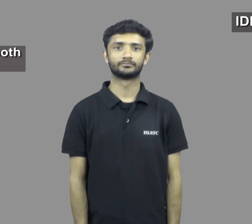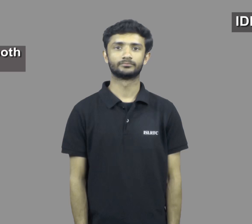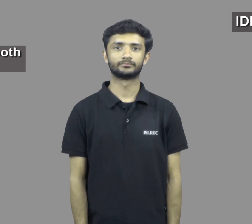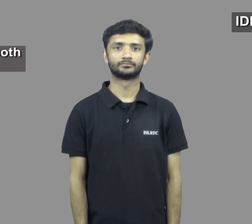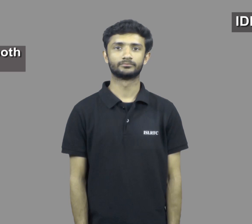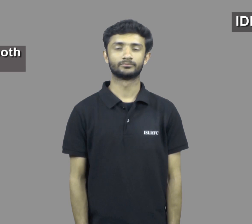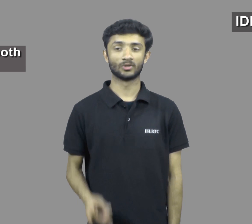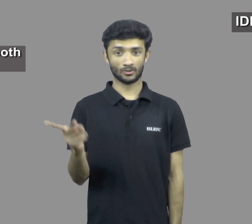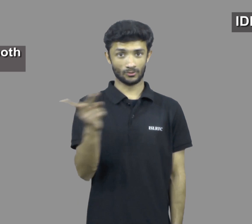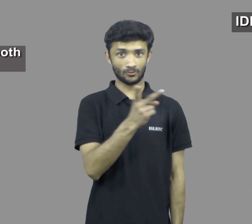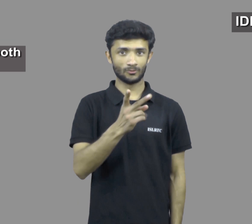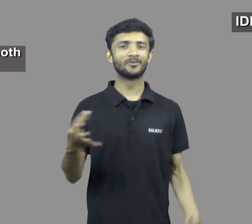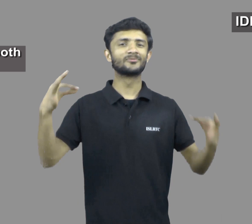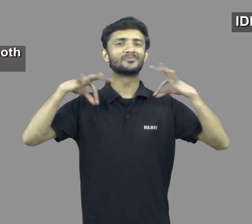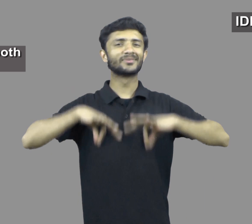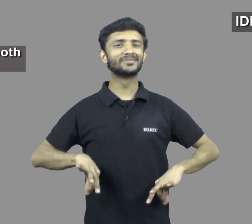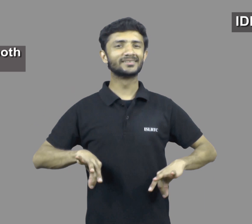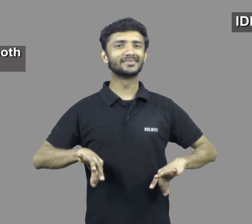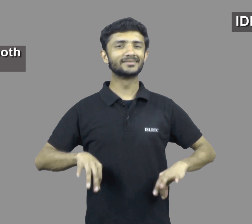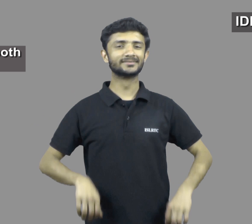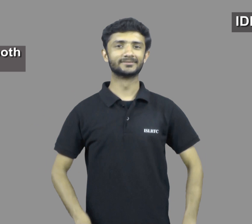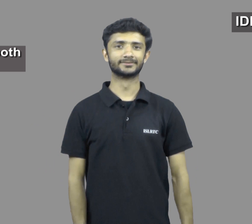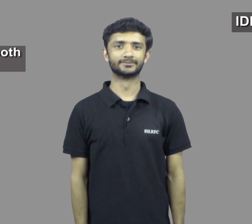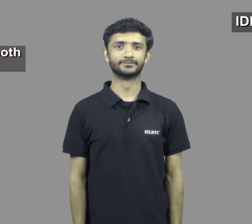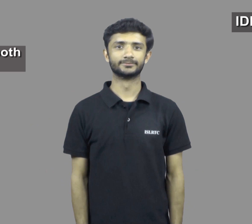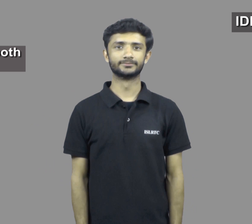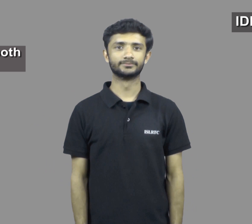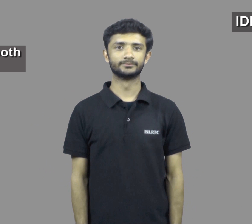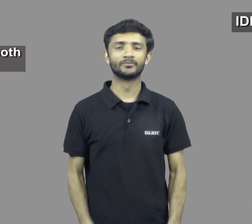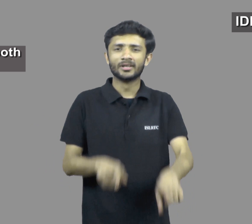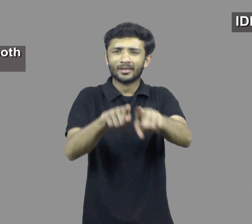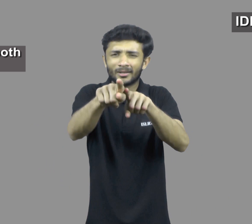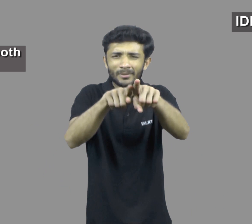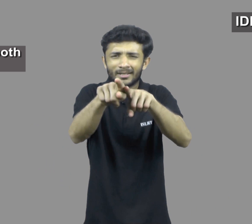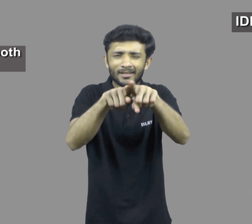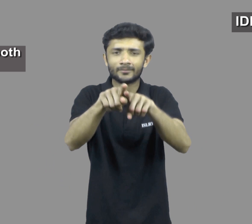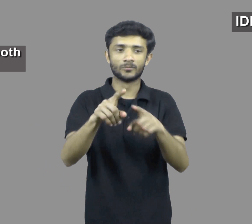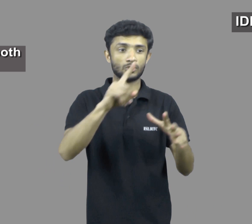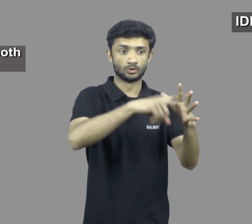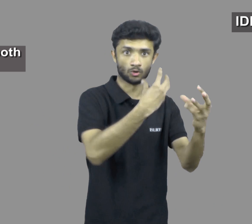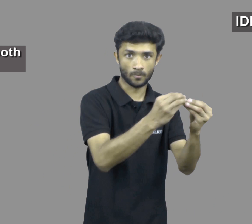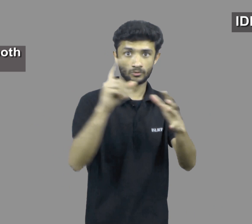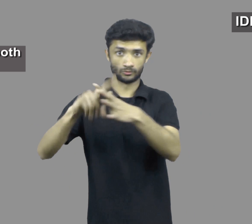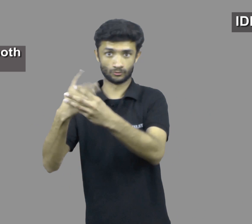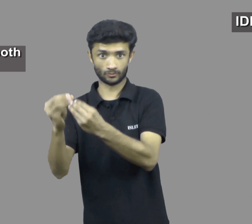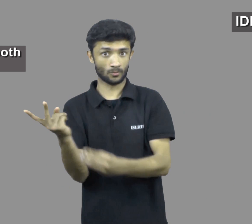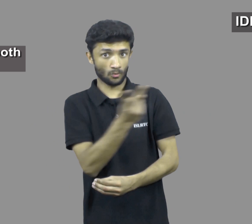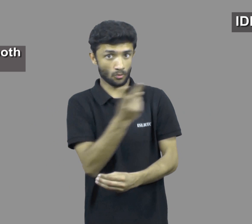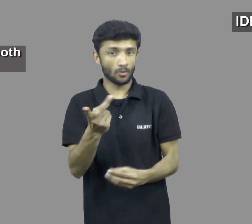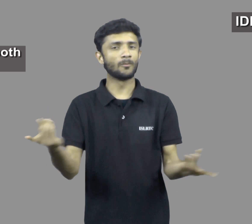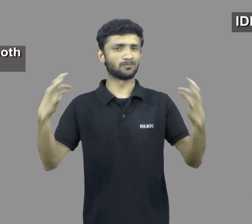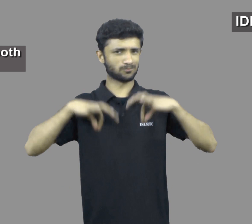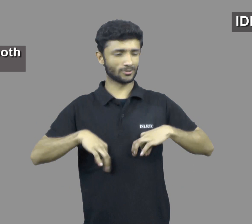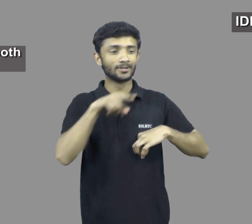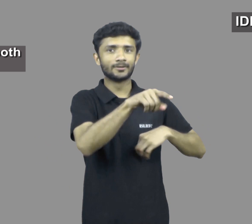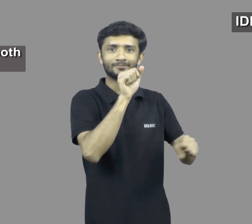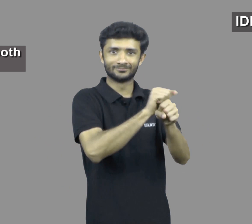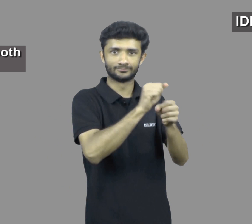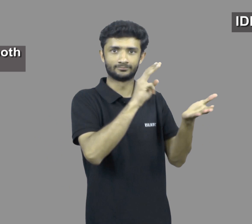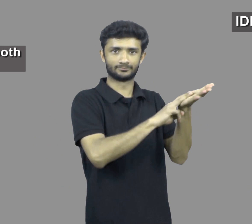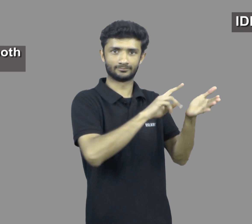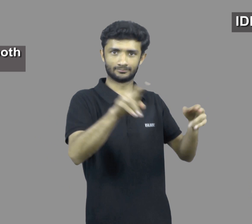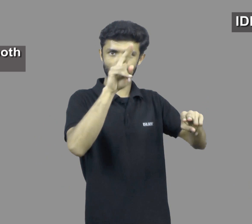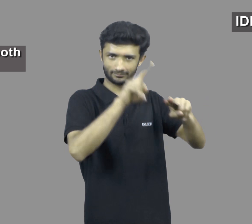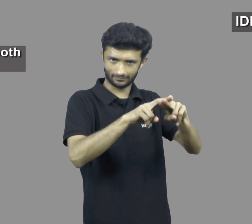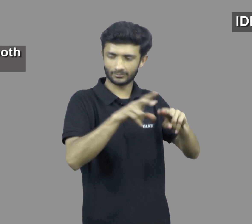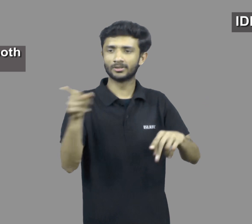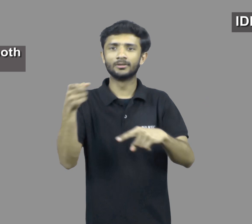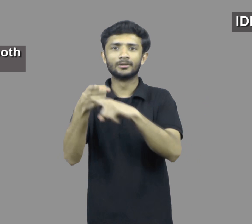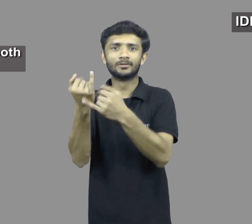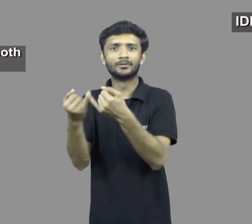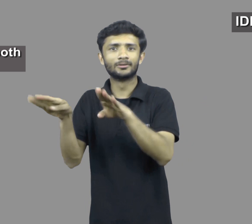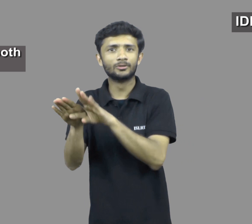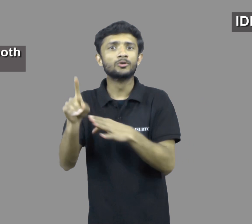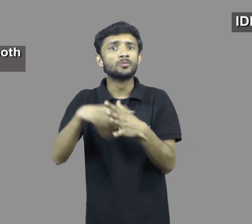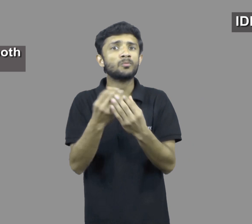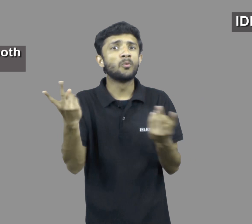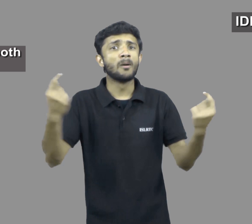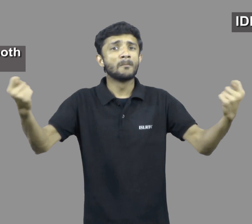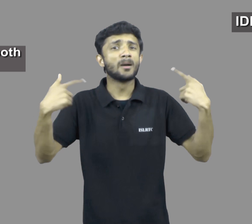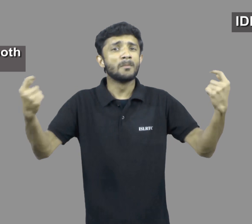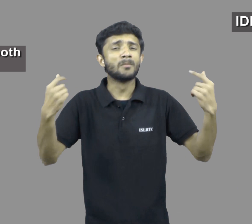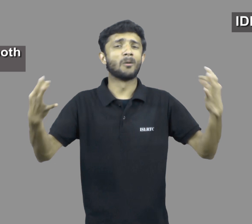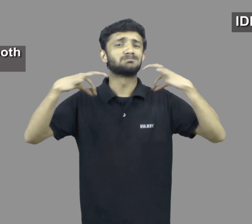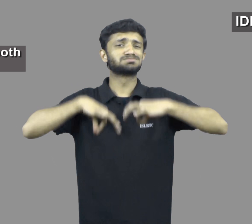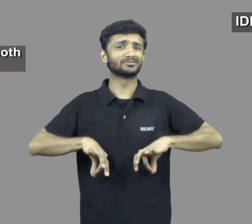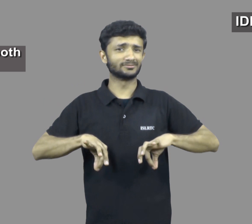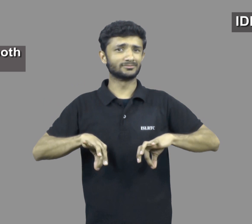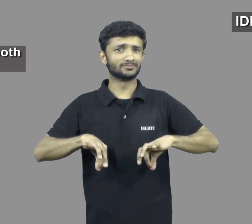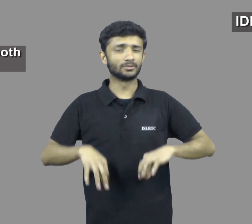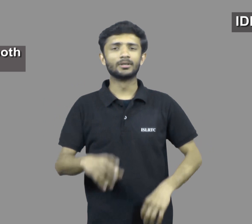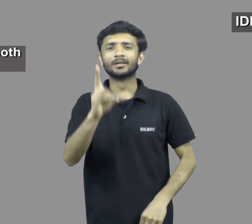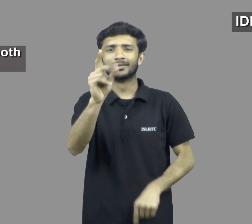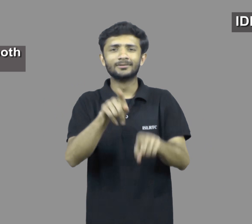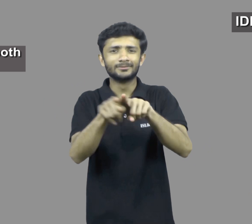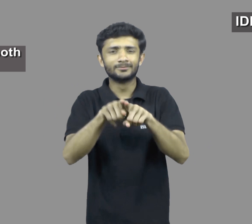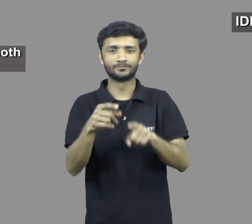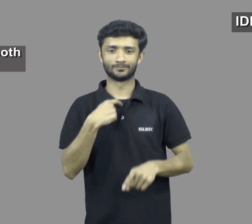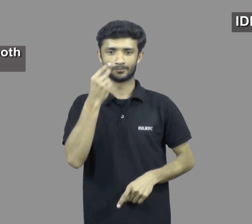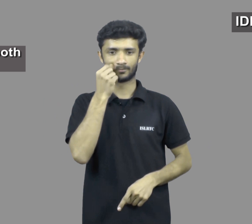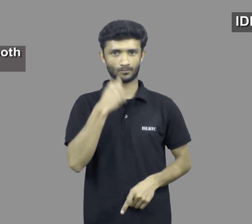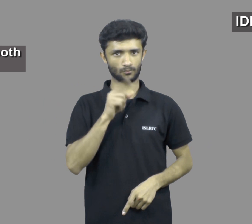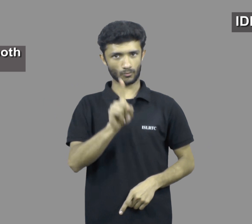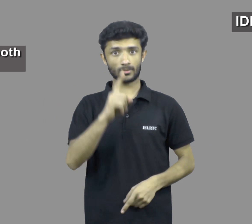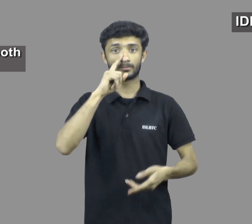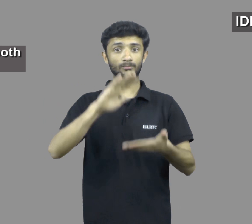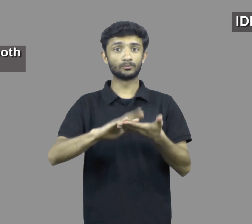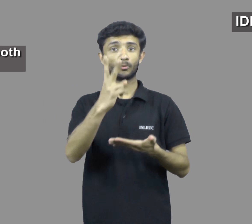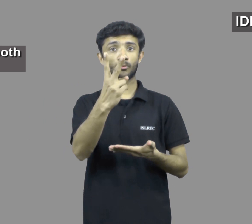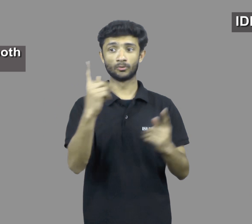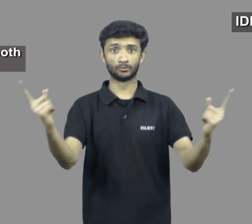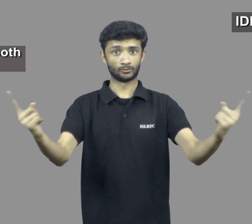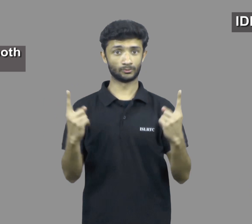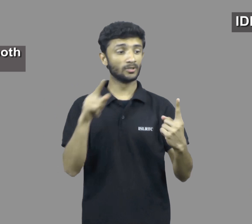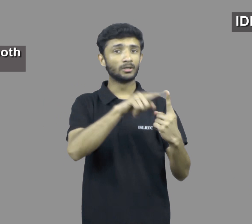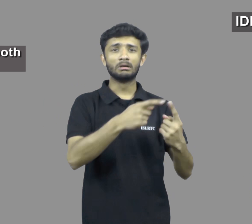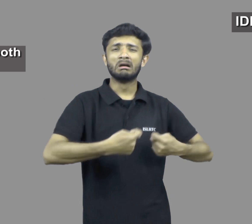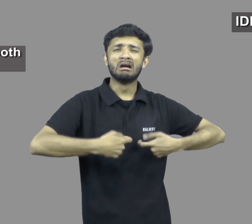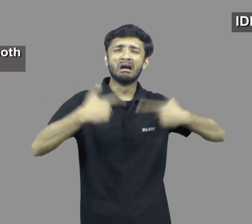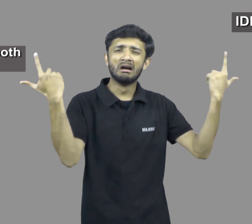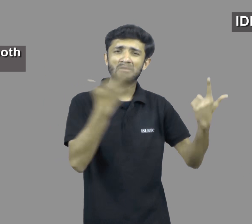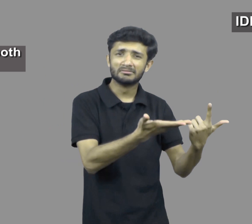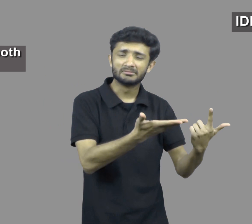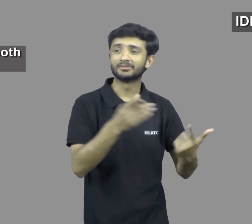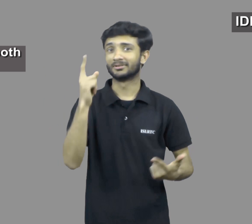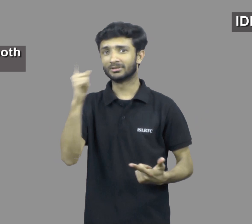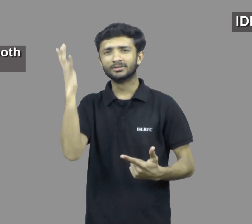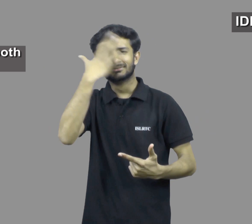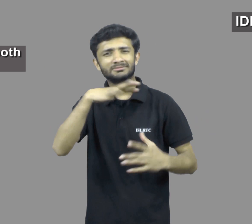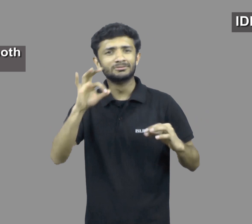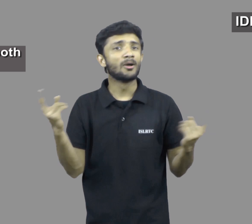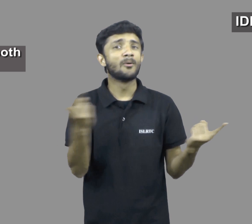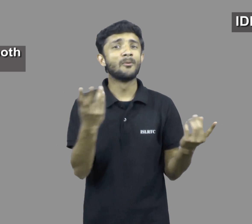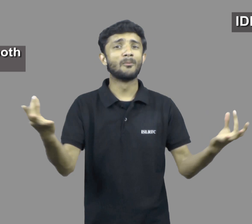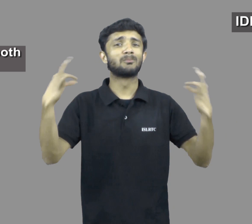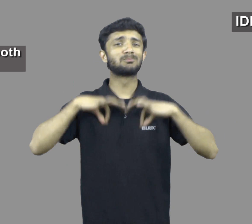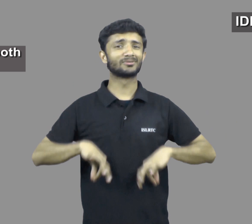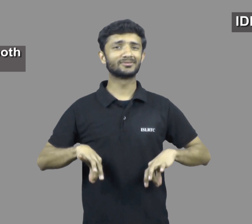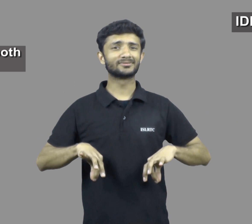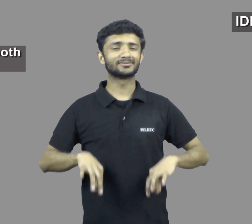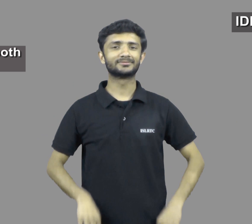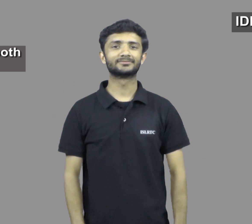The Best of Both Worlds